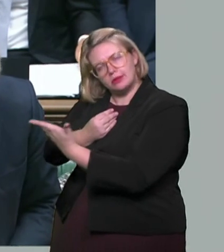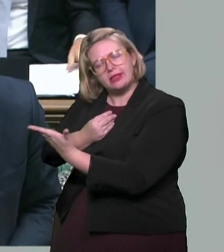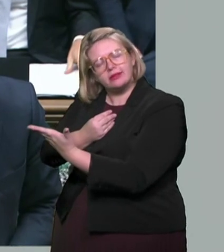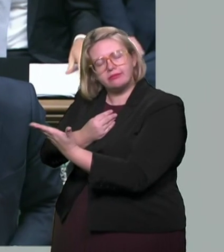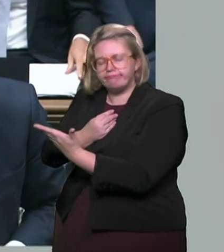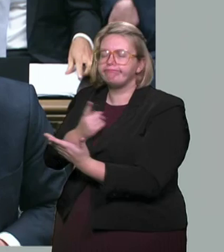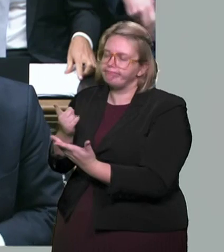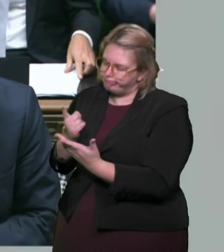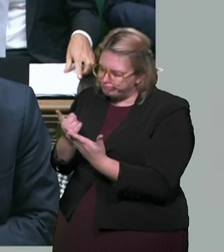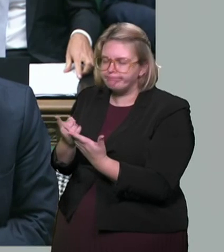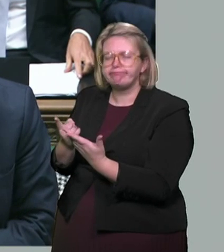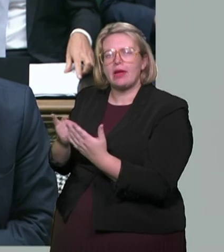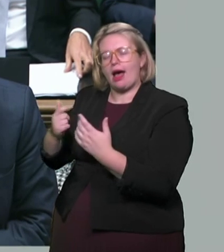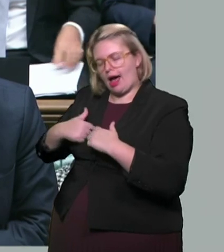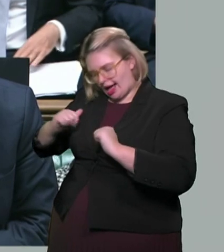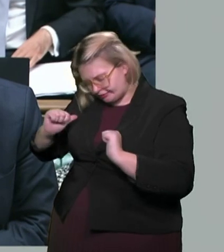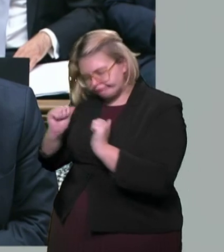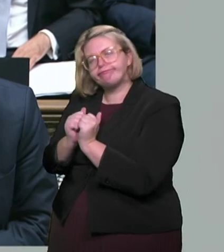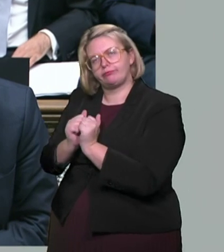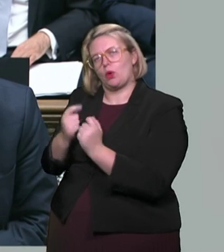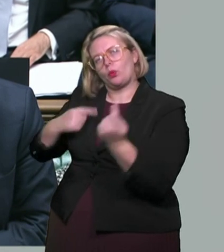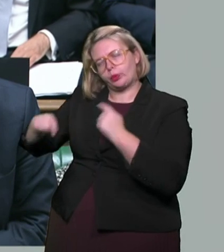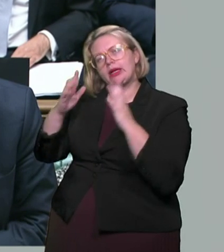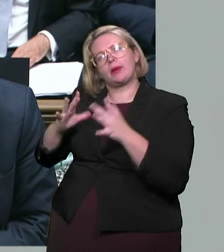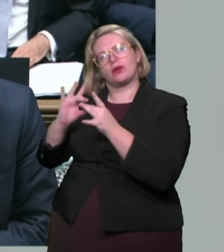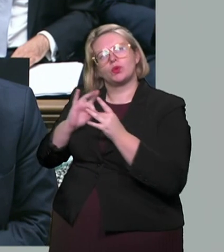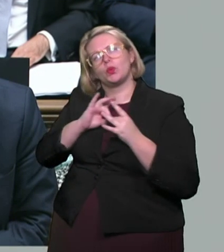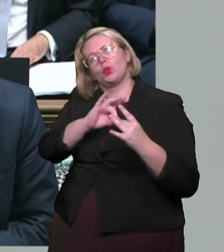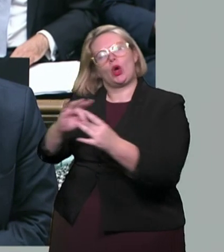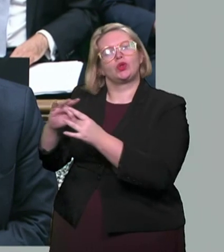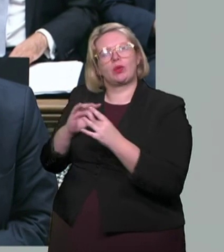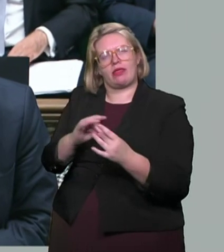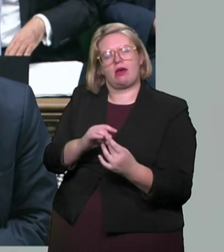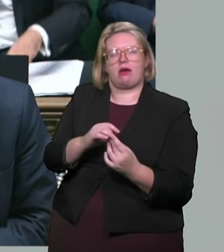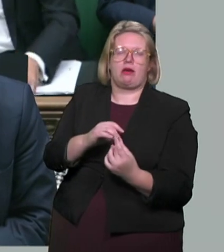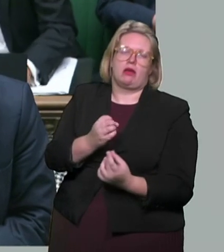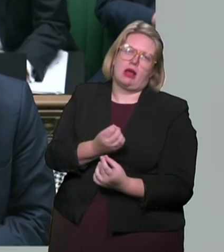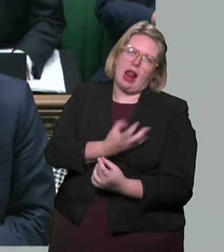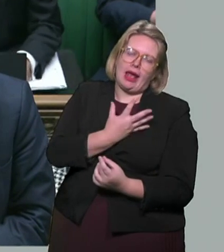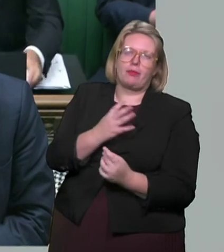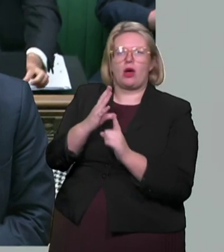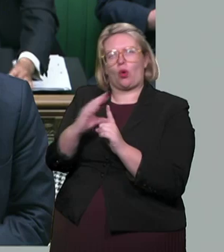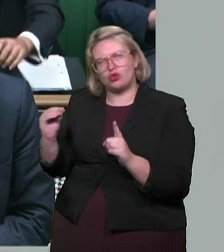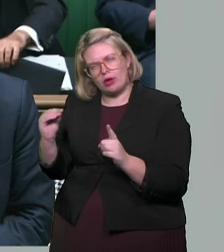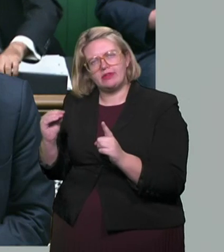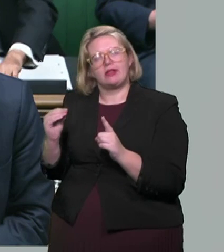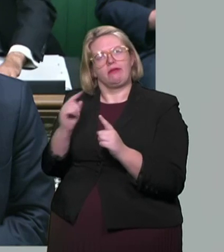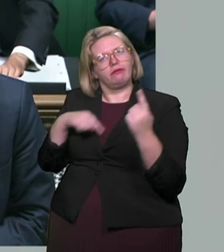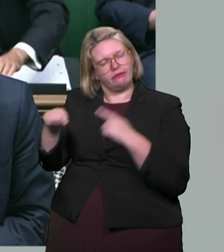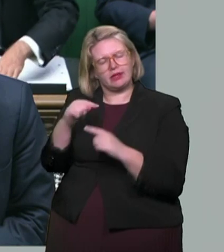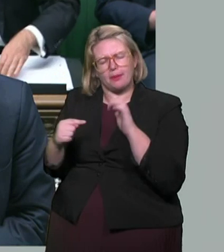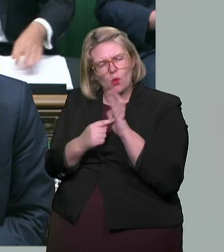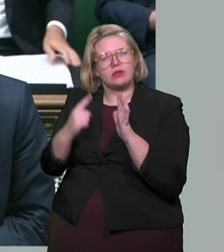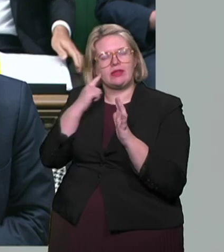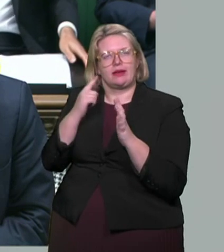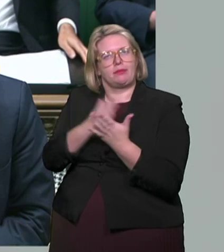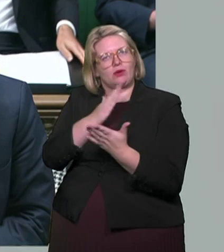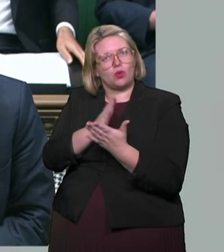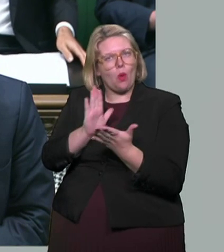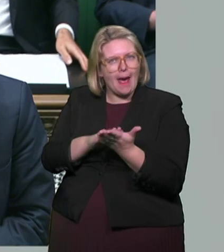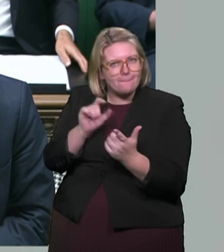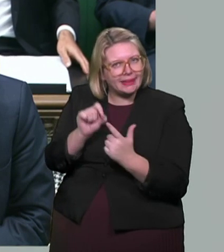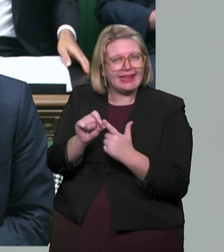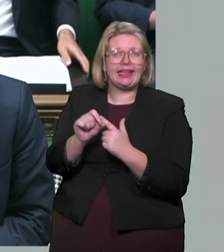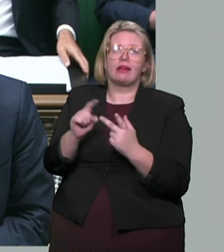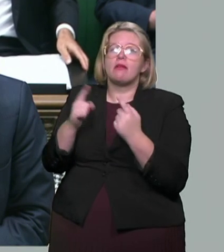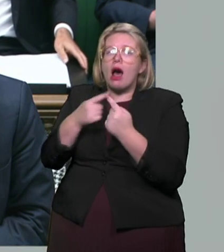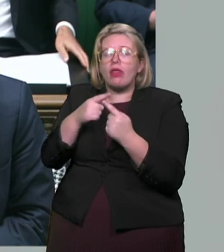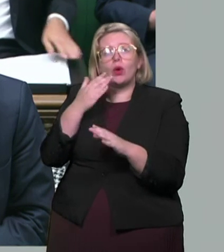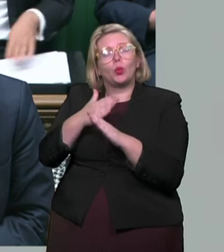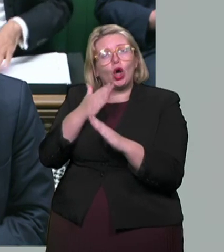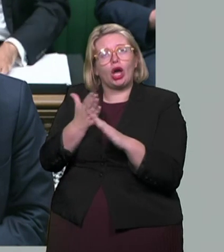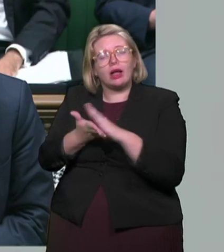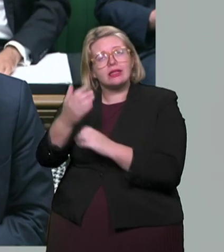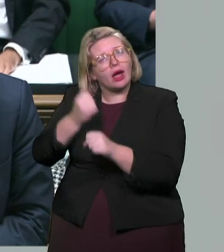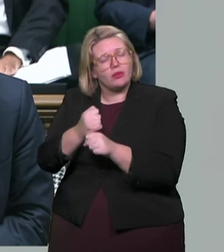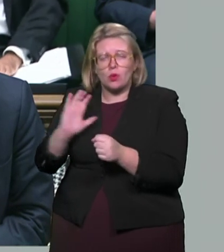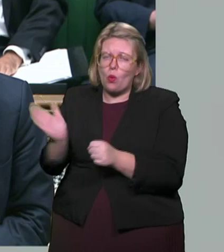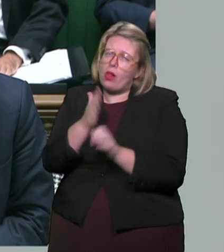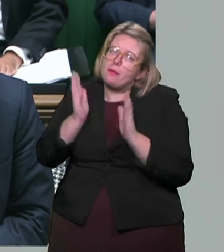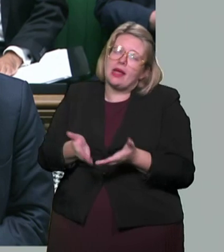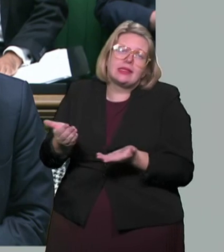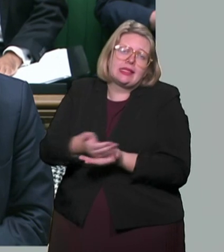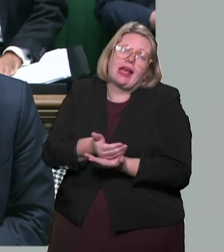I echo what he says about the need for co-operation across the House, because the safety of MPs—indeed, of all public servants and everybody who engages with the public—is of vital importance.